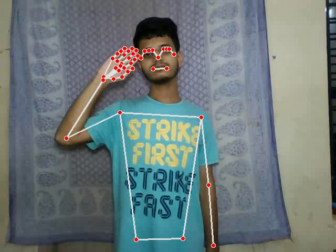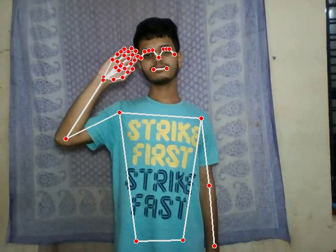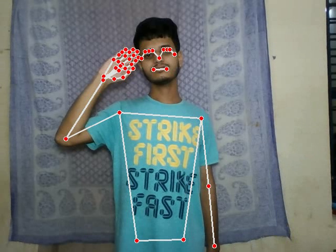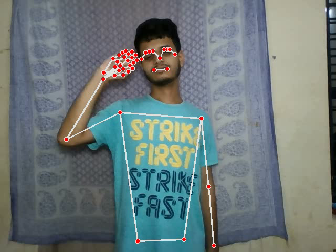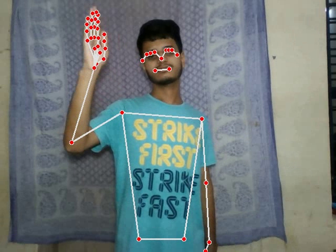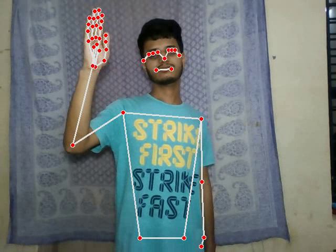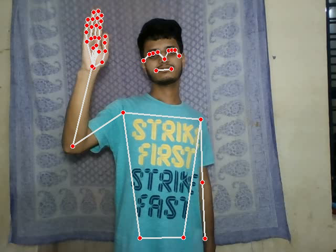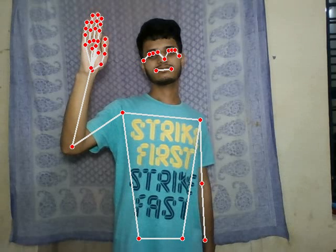hello